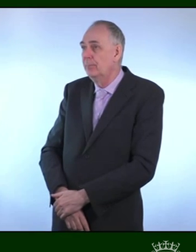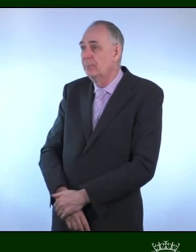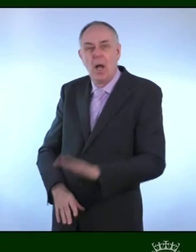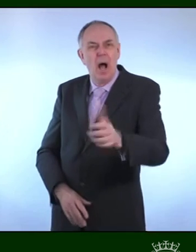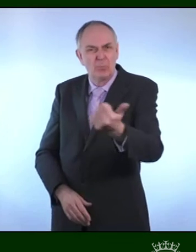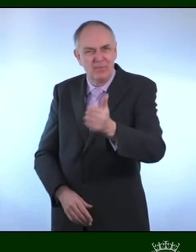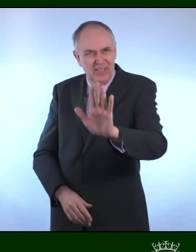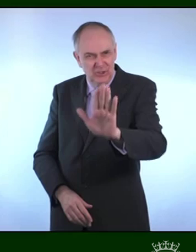rose—